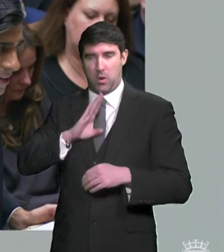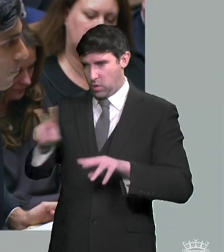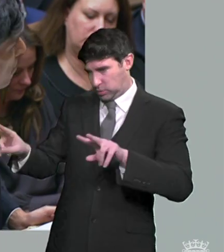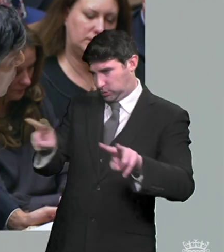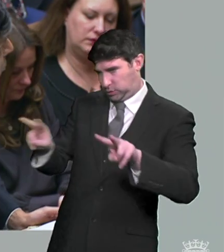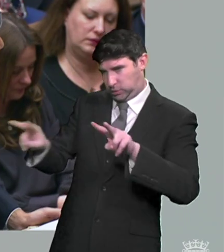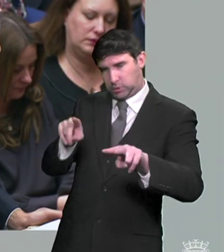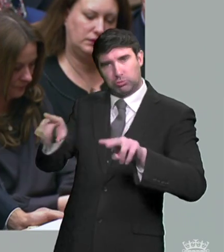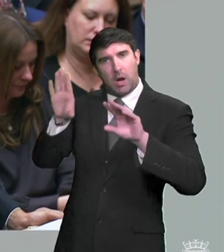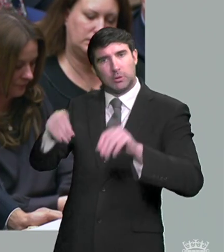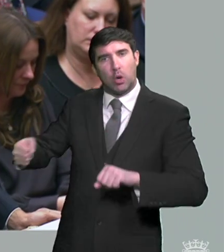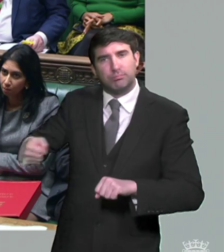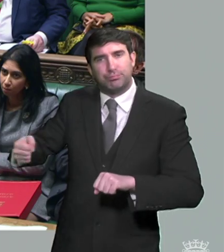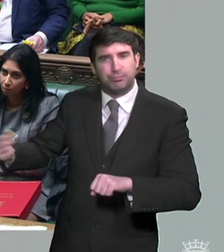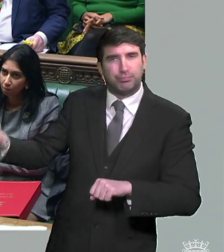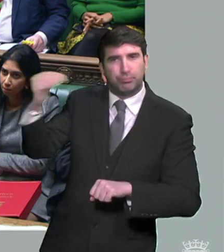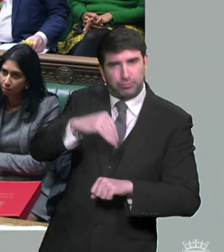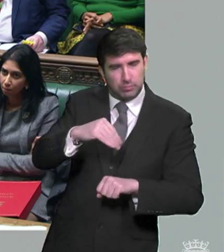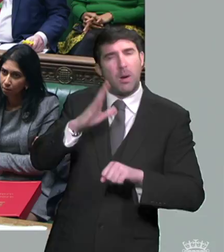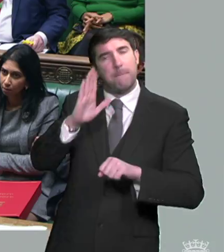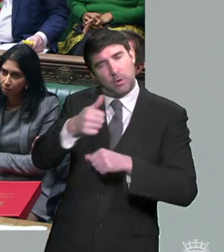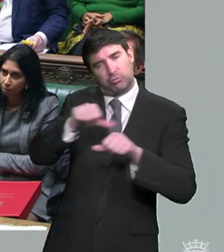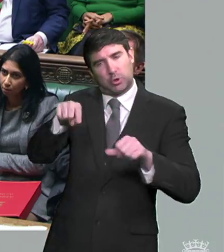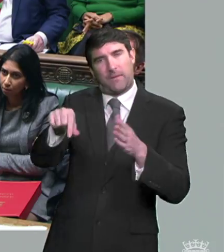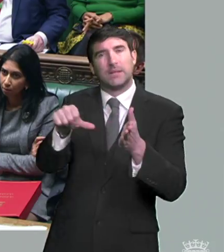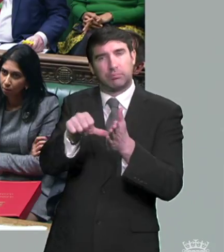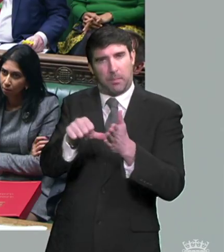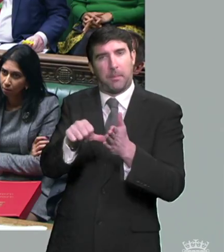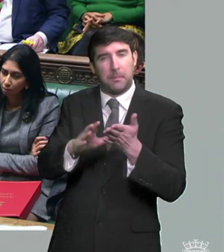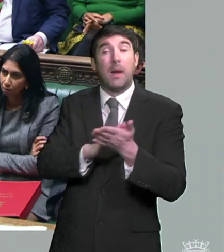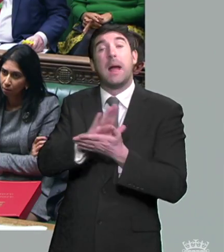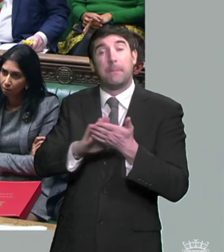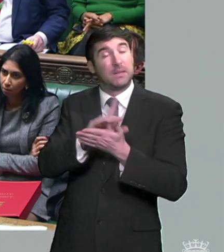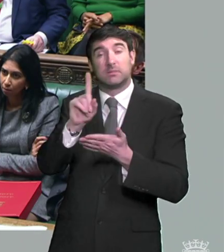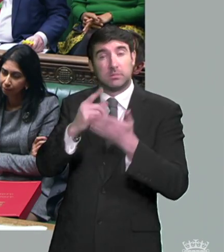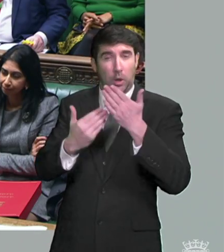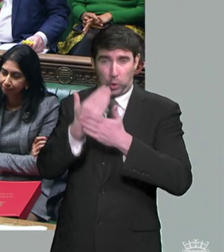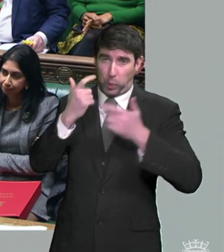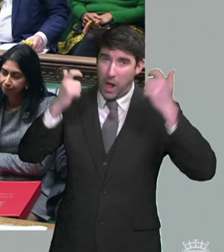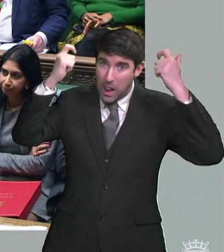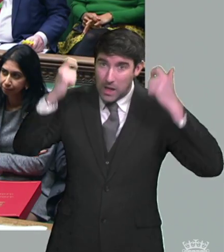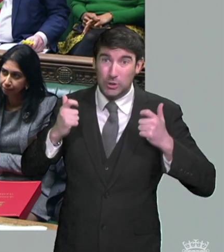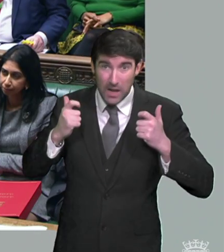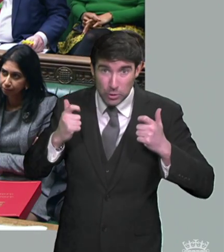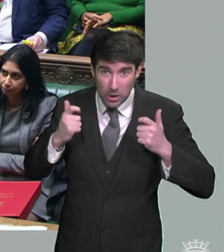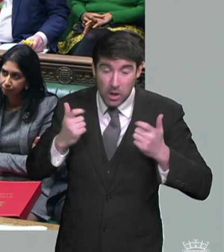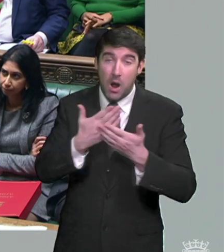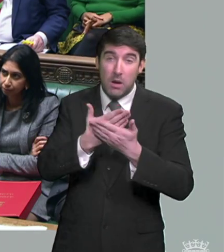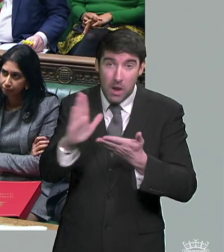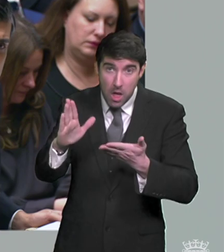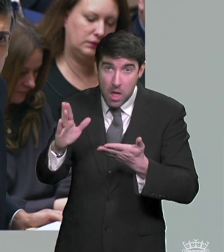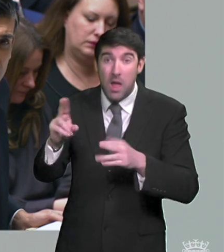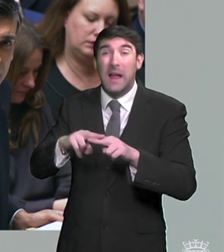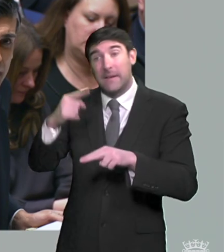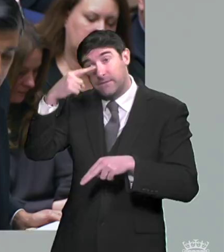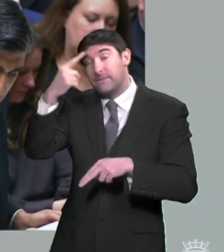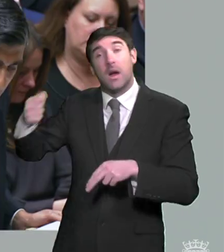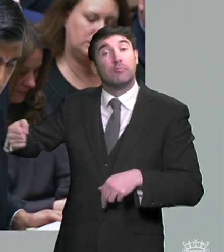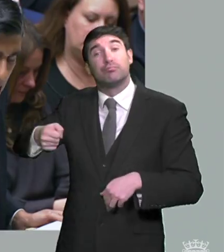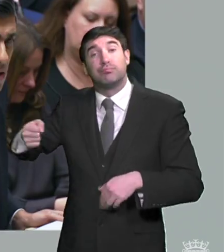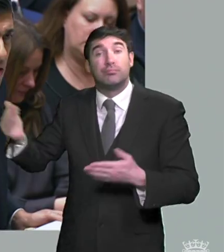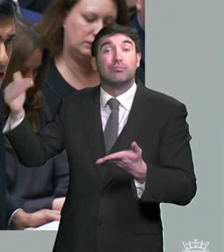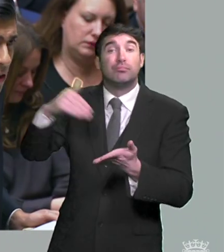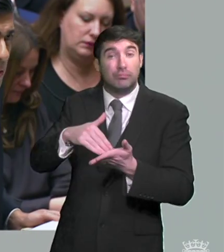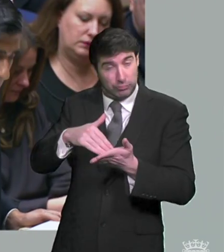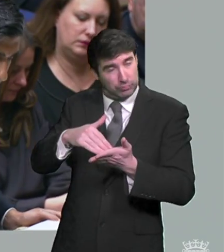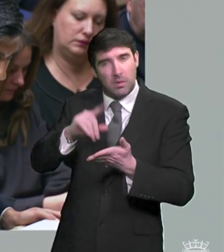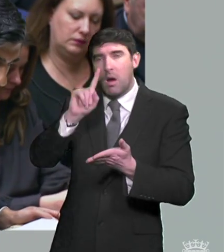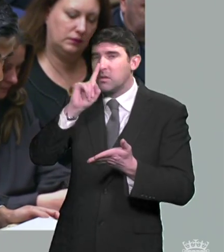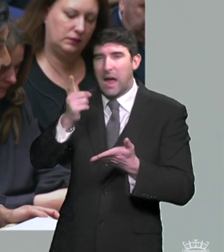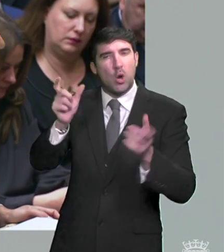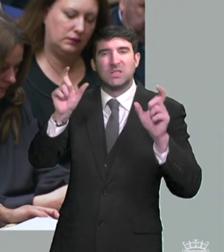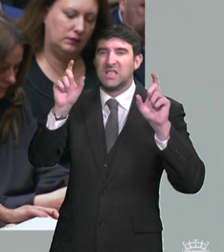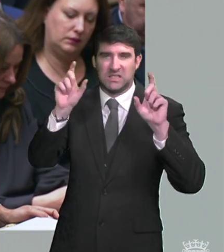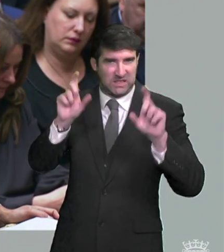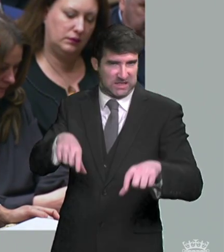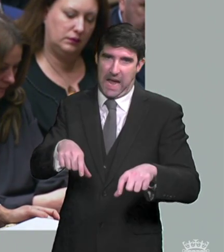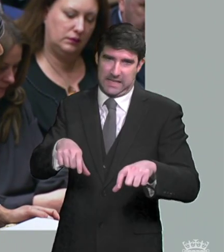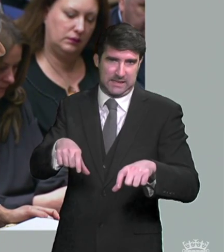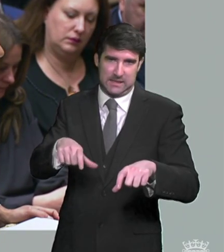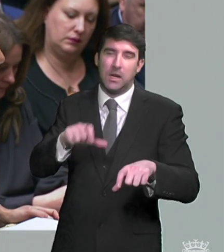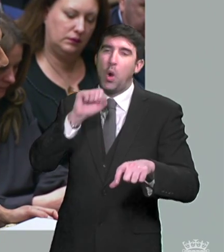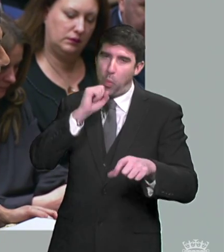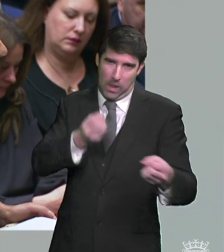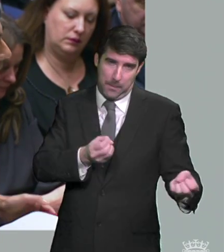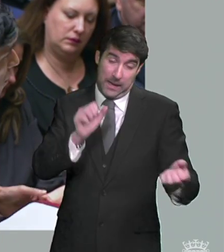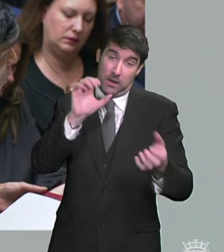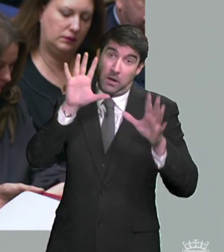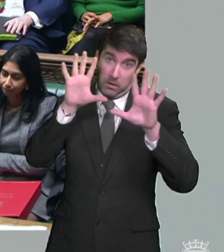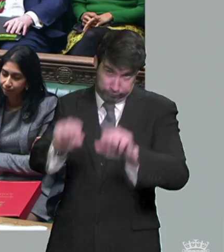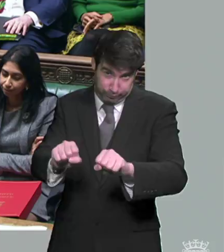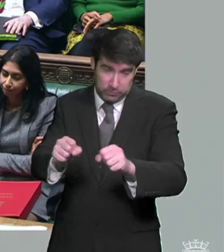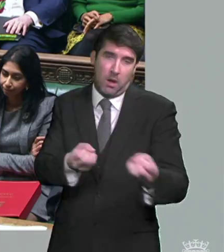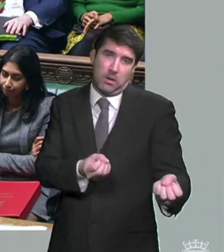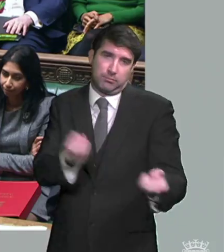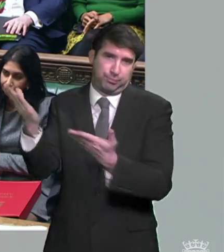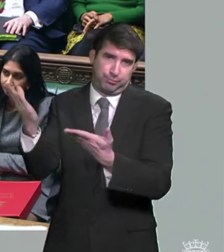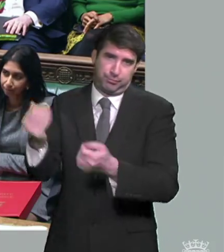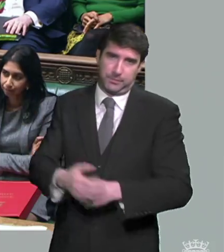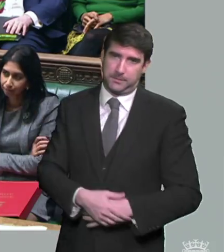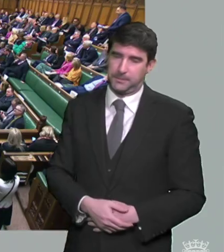As he said, we must go further to solve the problem once and for all, which means introducing new legislation that makes it unequivocally clear that if someone enters the UK illegally, they should not be able to stay here, but will instead be swiftly detained and removed.